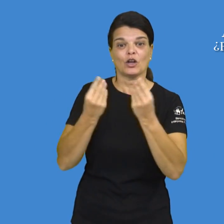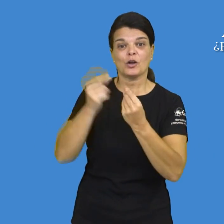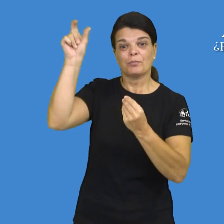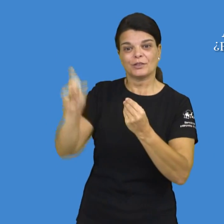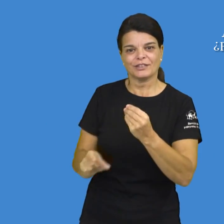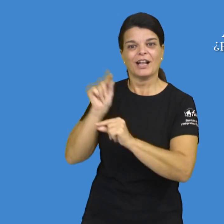persona